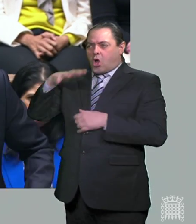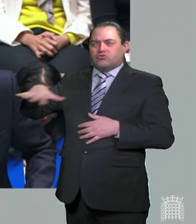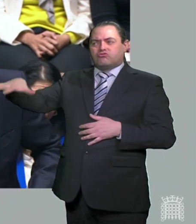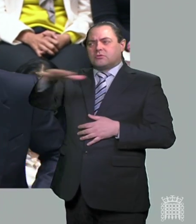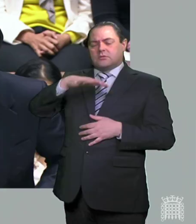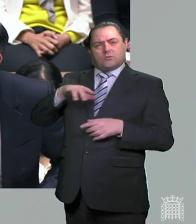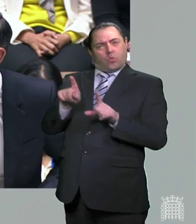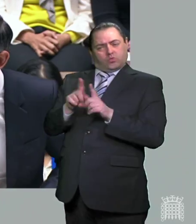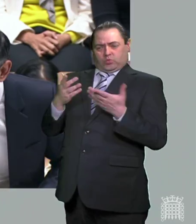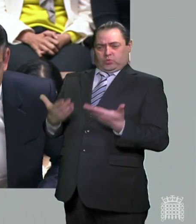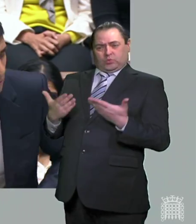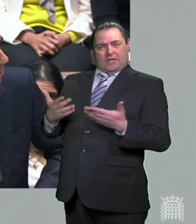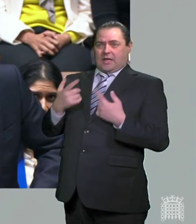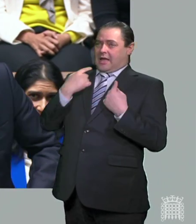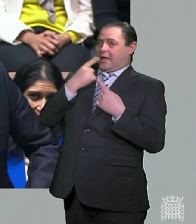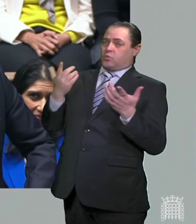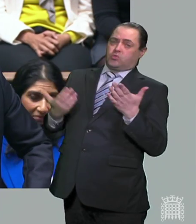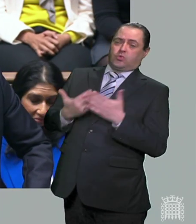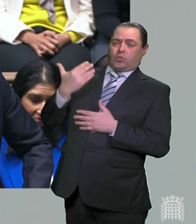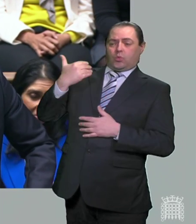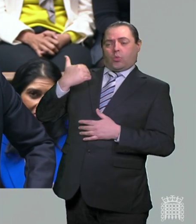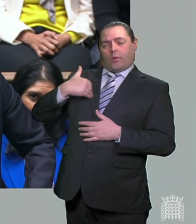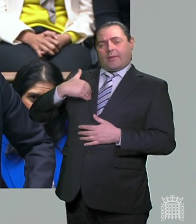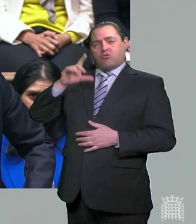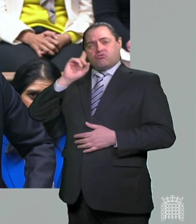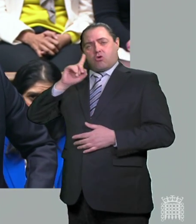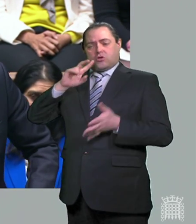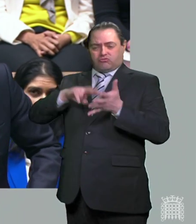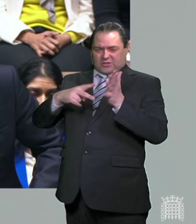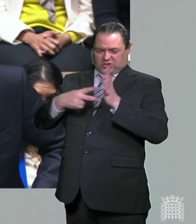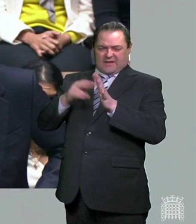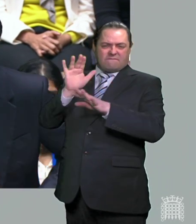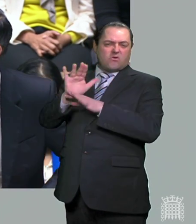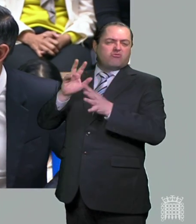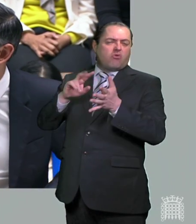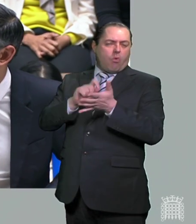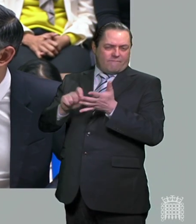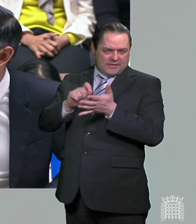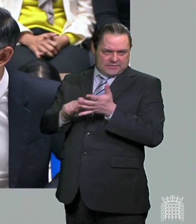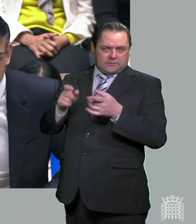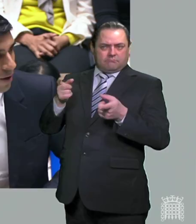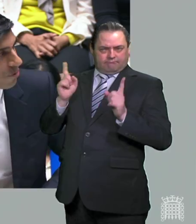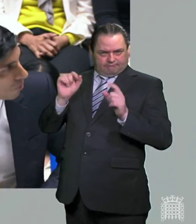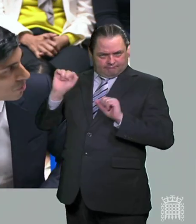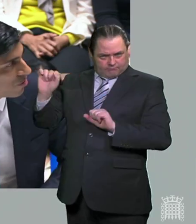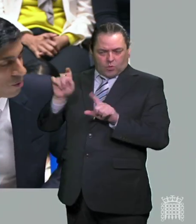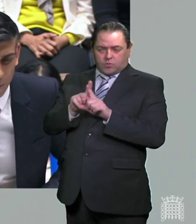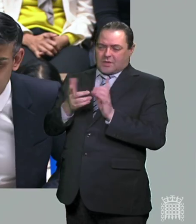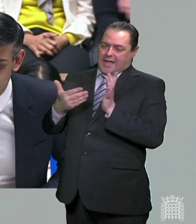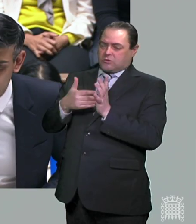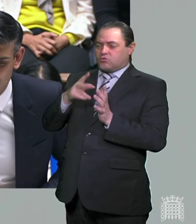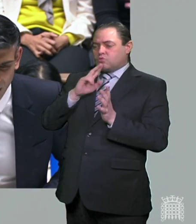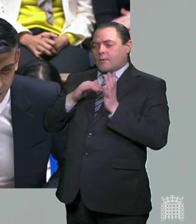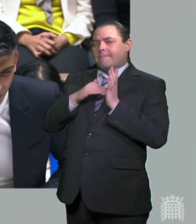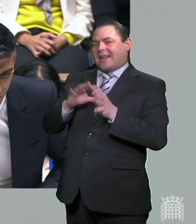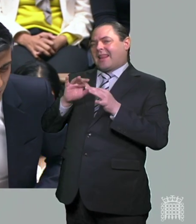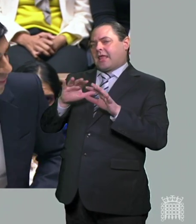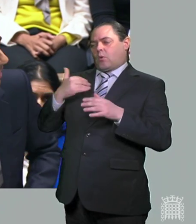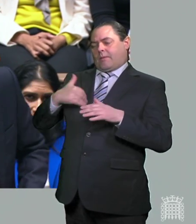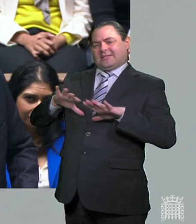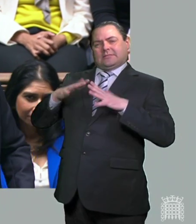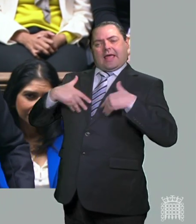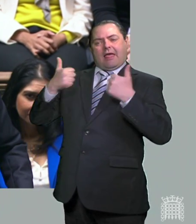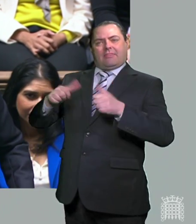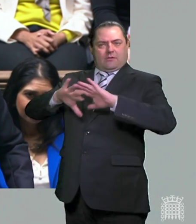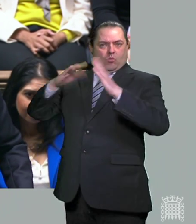Just today, we have announced a new women and girls strategy from the Foreign Office and backed that up with £200 million more to support women’s health around the world.